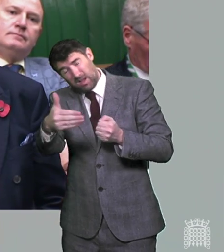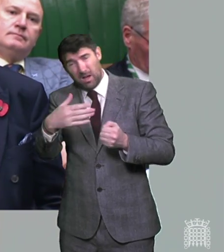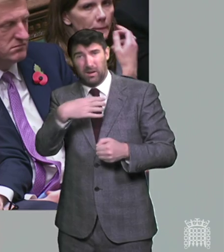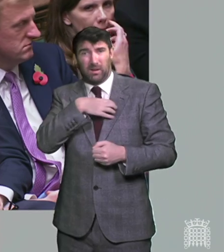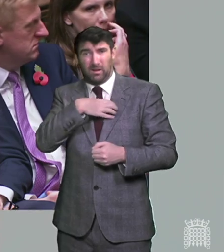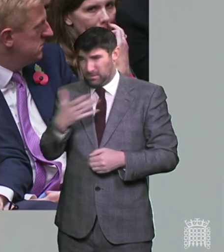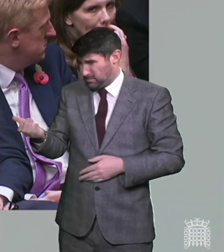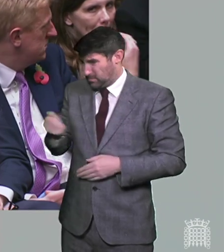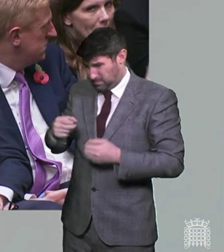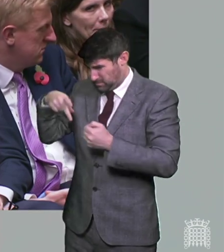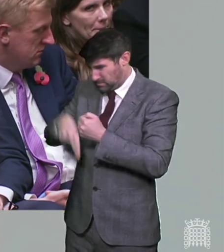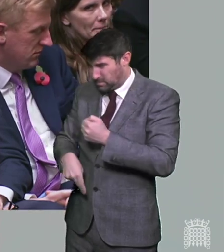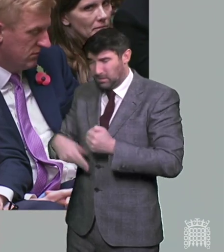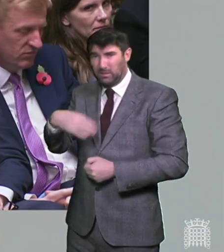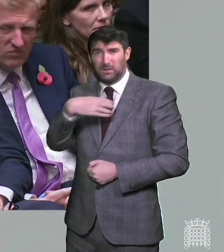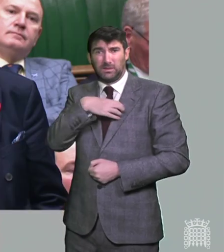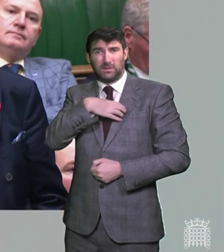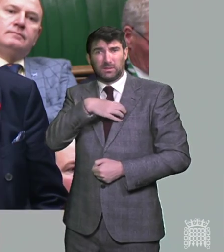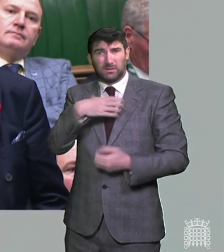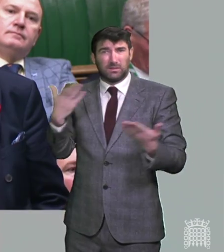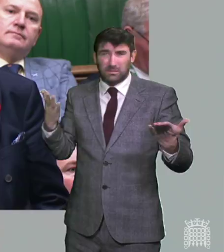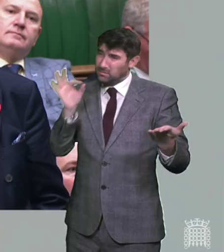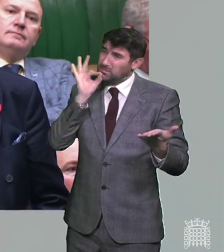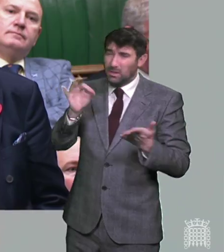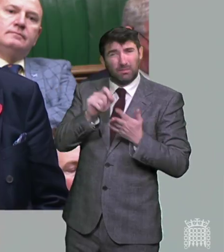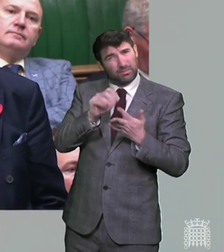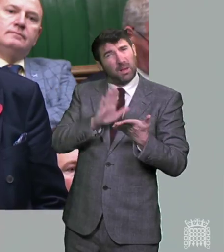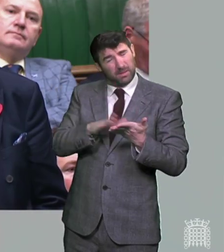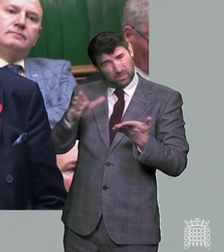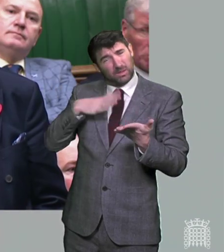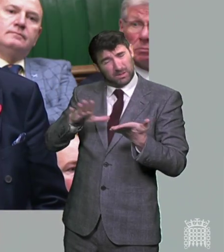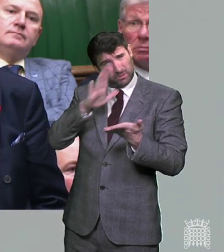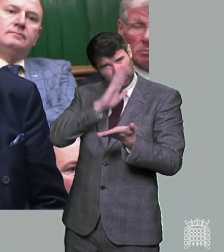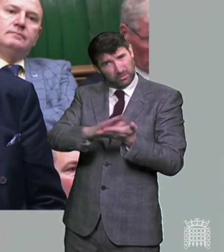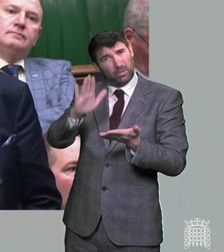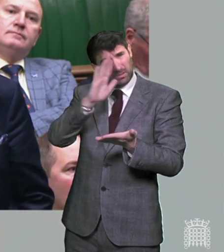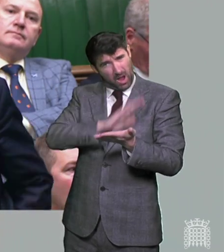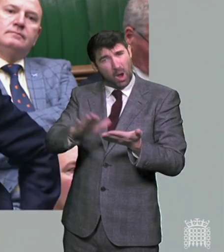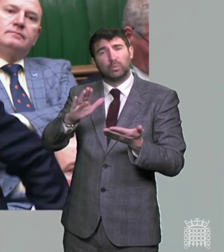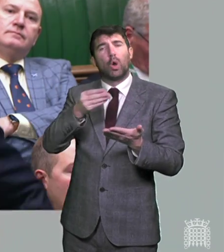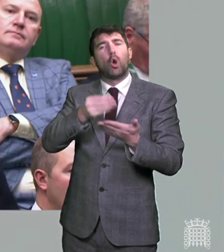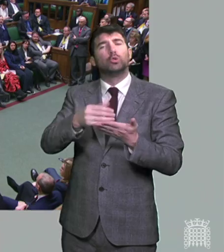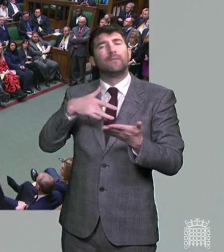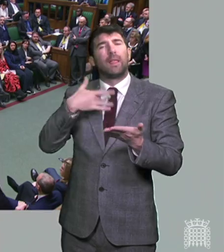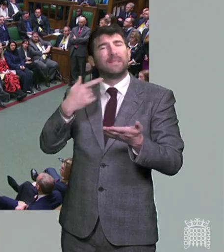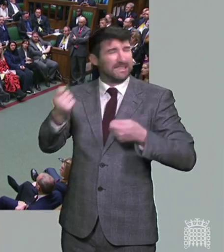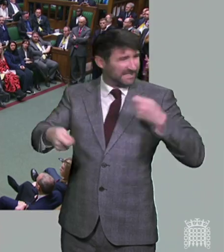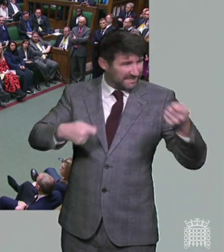What can the Prime Minister do to mend this gap in cost of living support?